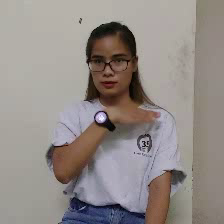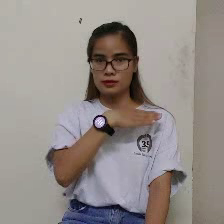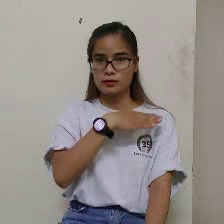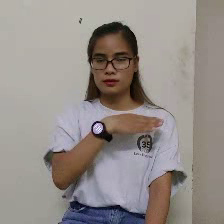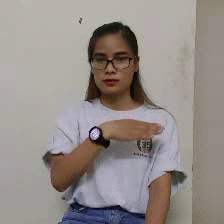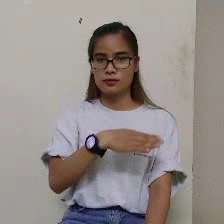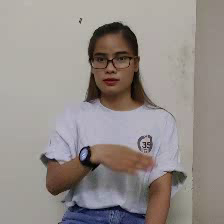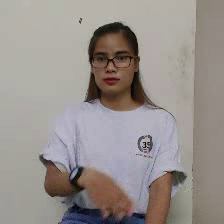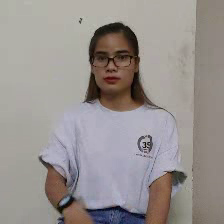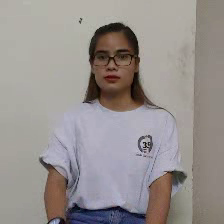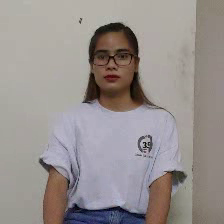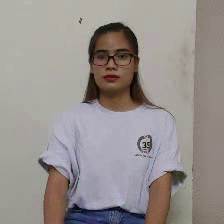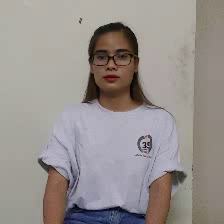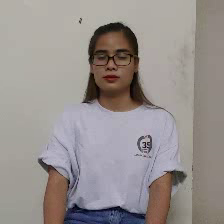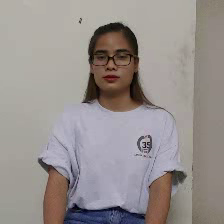Nói xấu